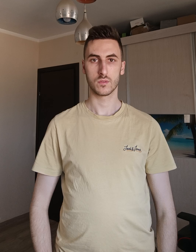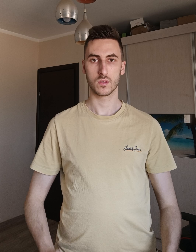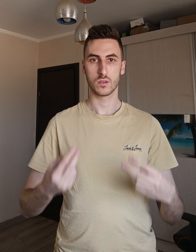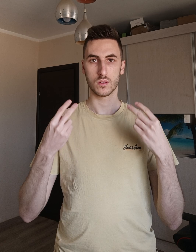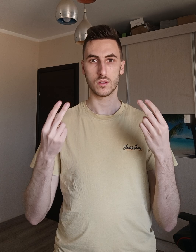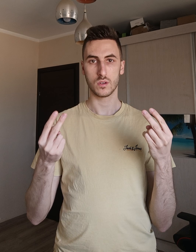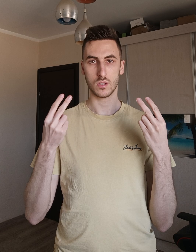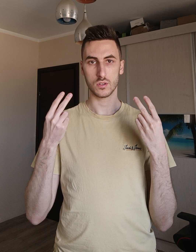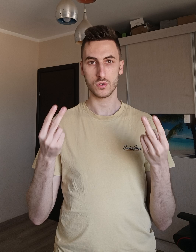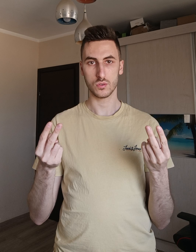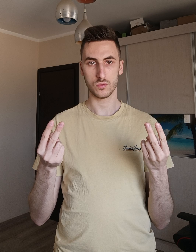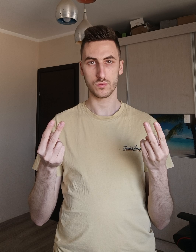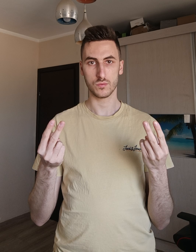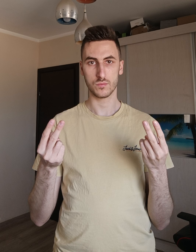חשוב